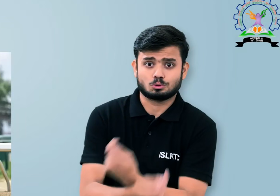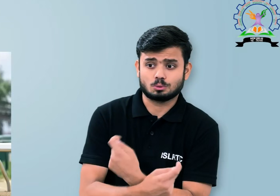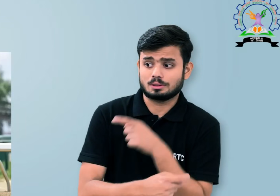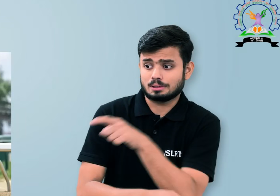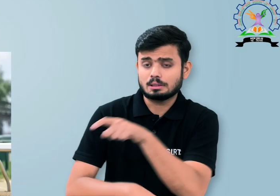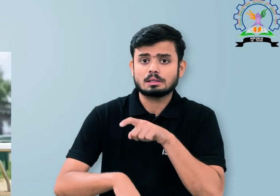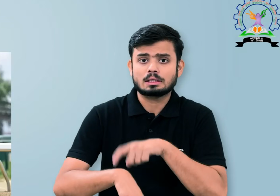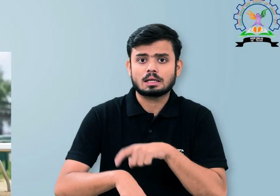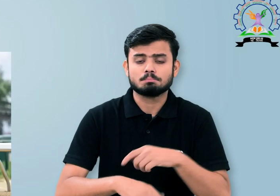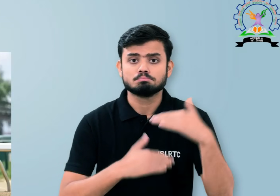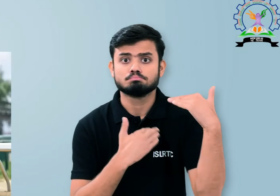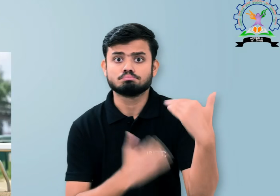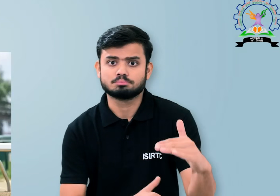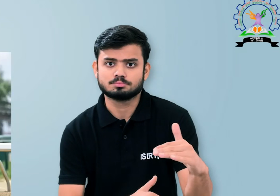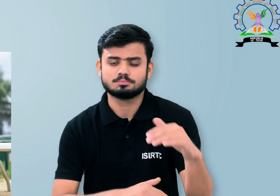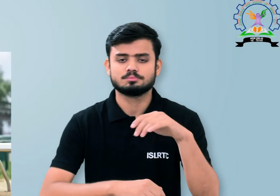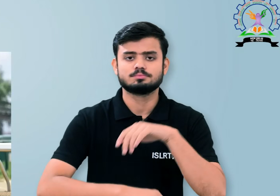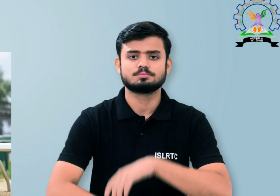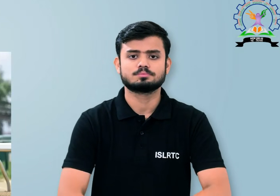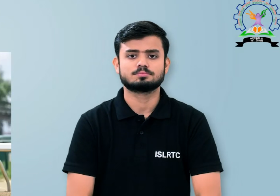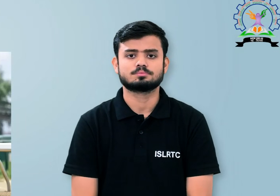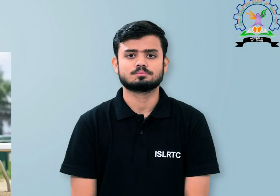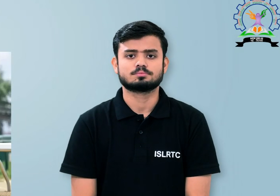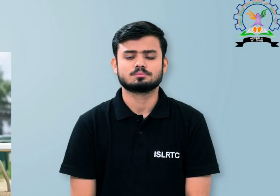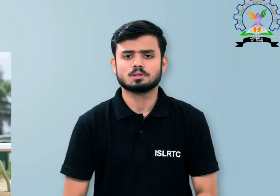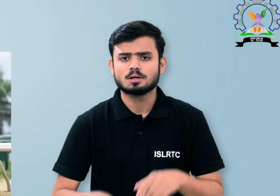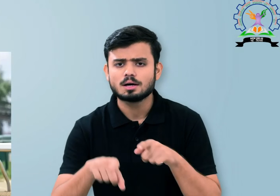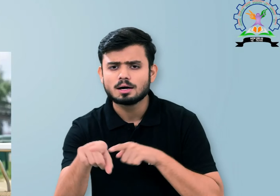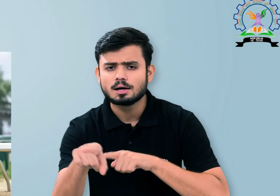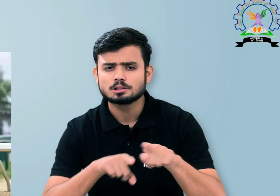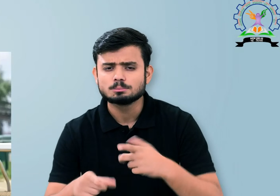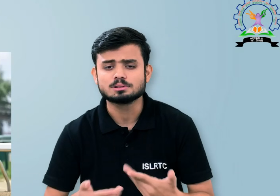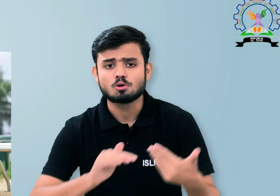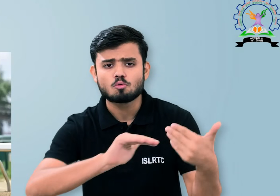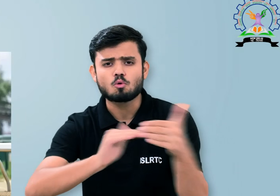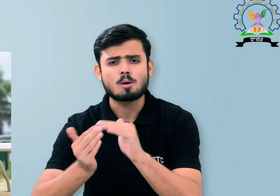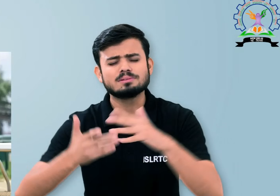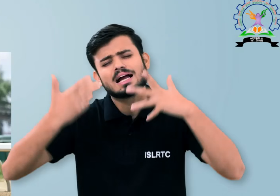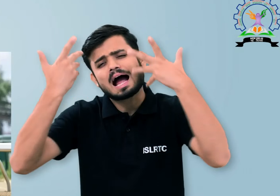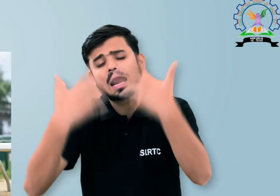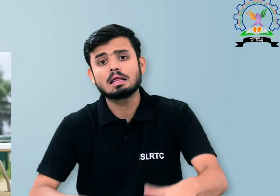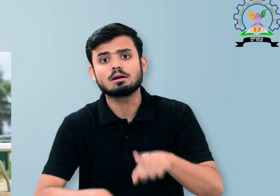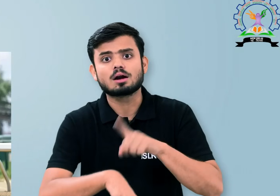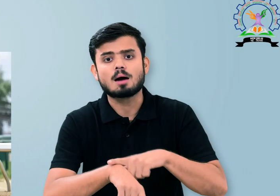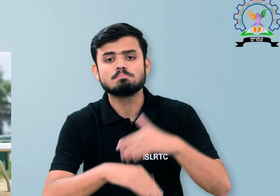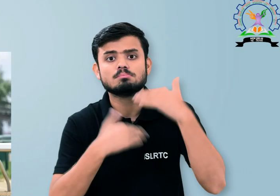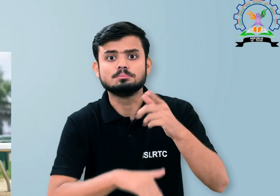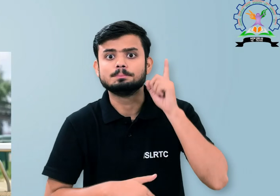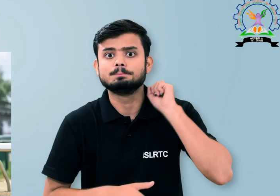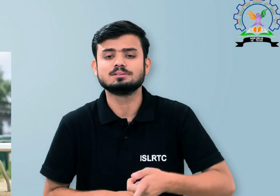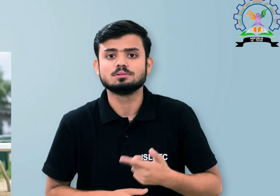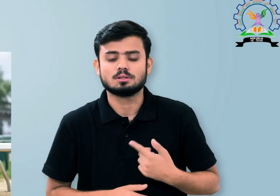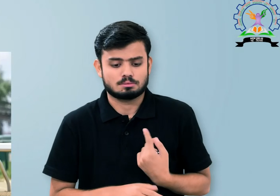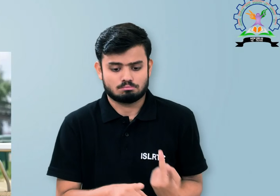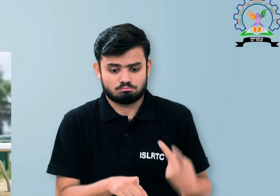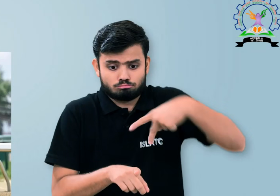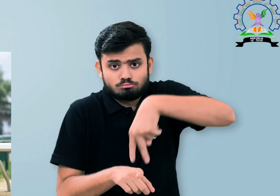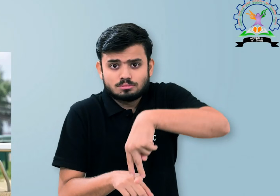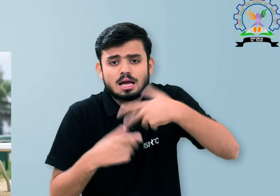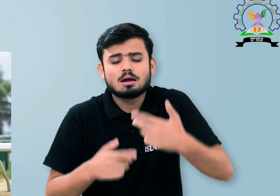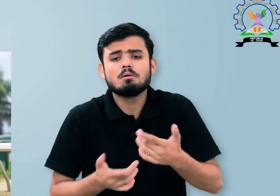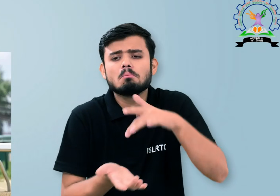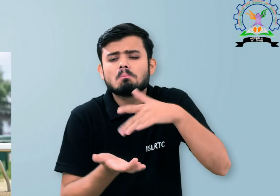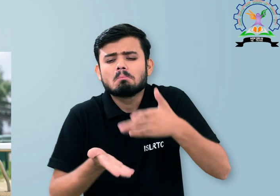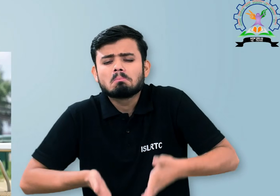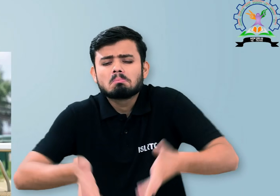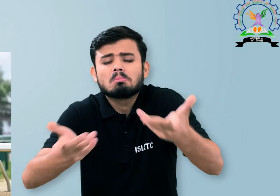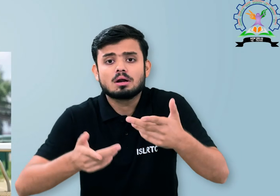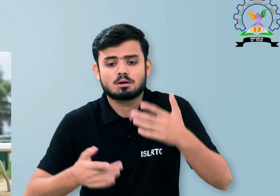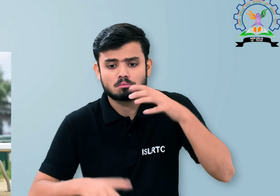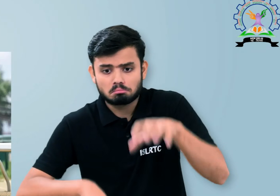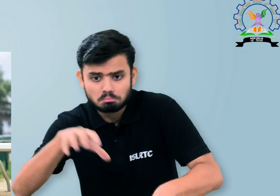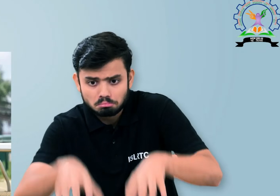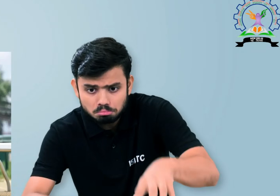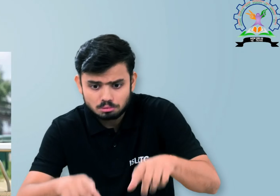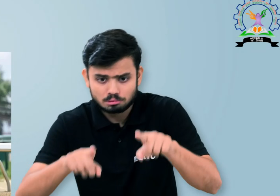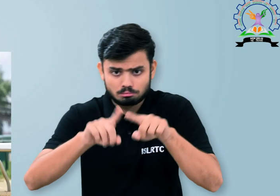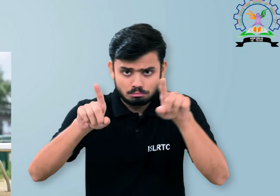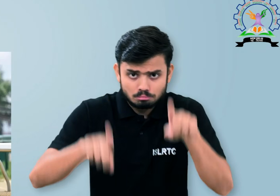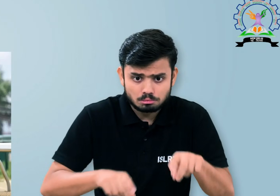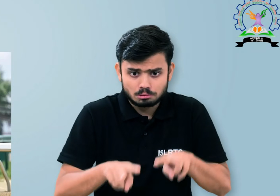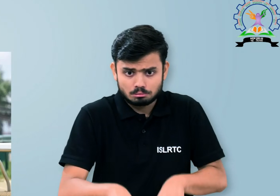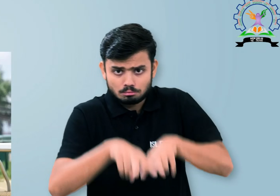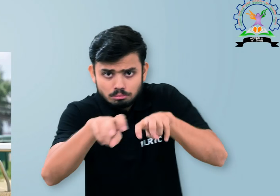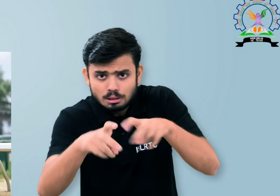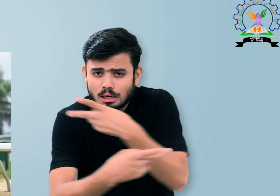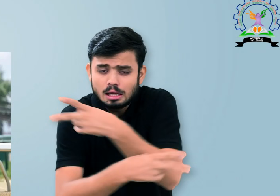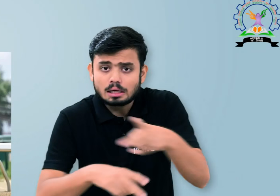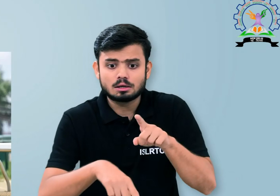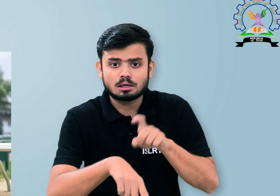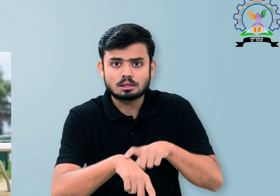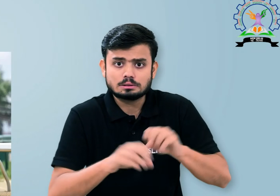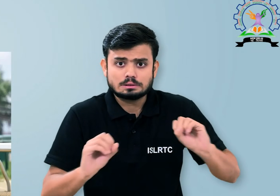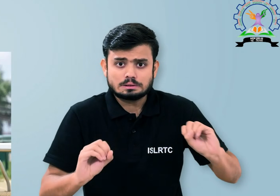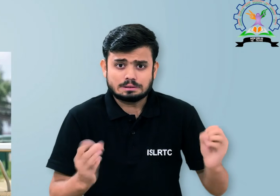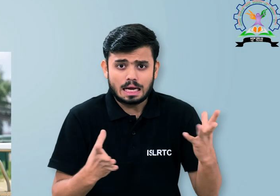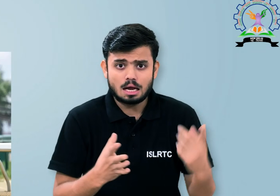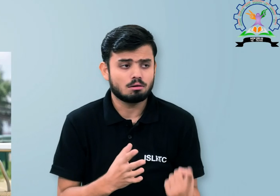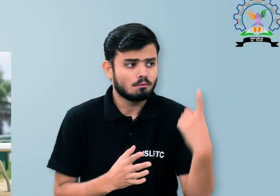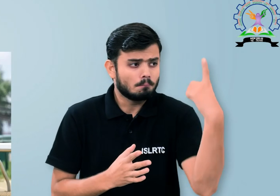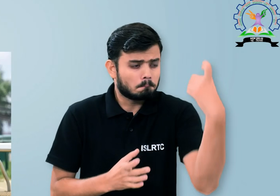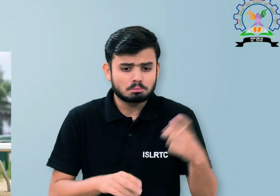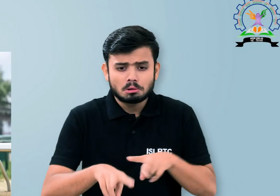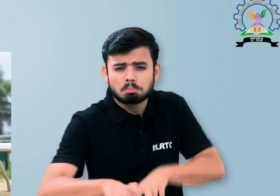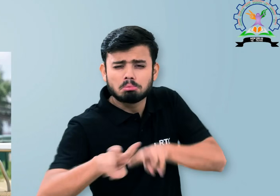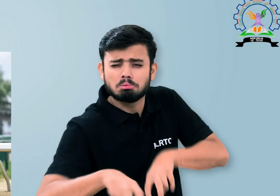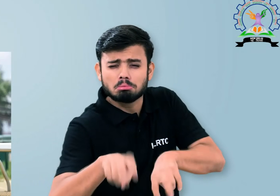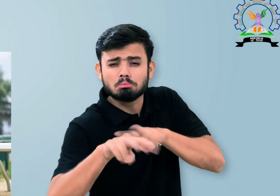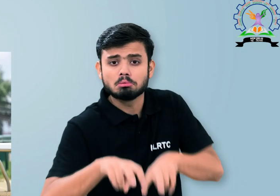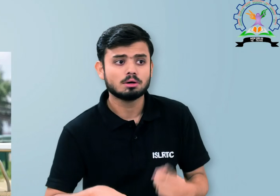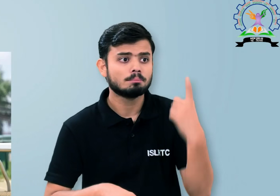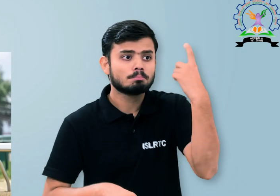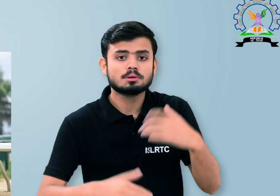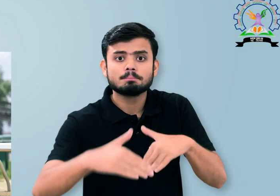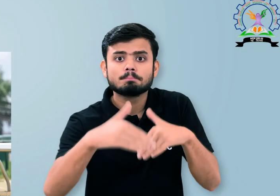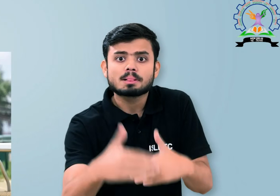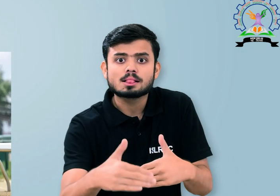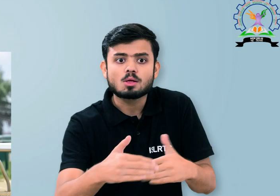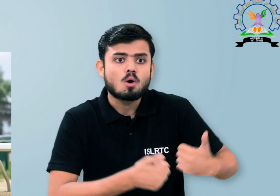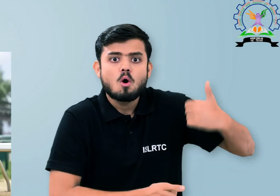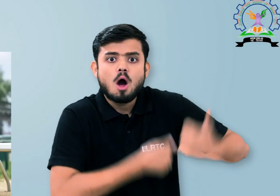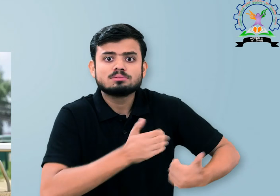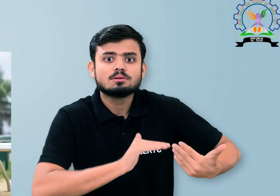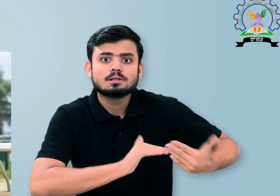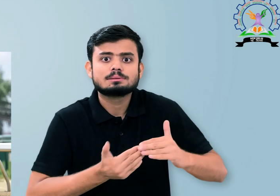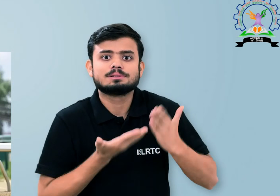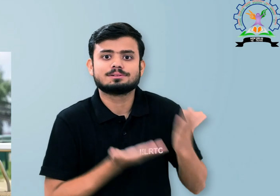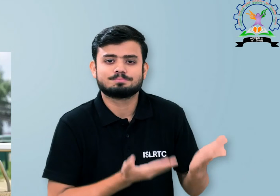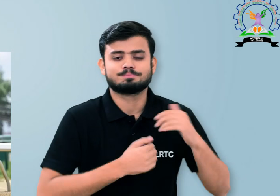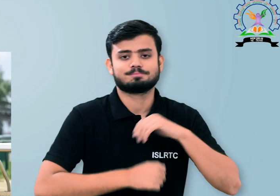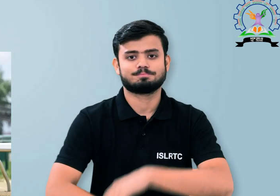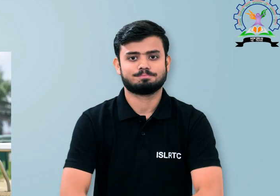Time Trial Time Trial typically refers to a timed event where horse and rider must complete a course within a specified time.